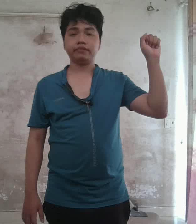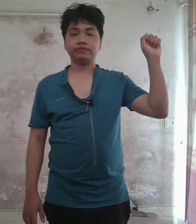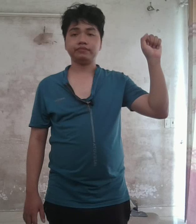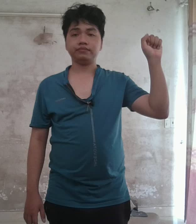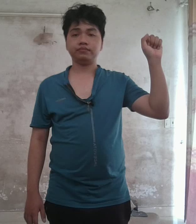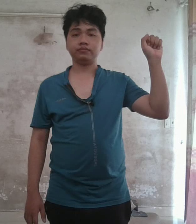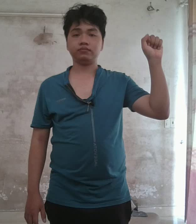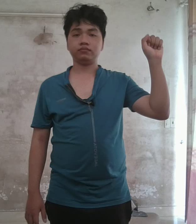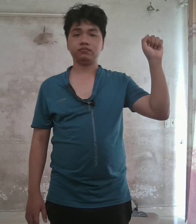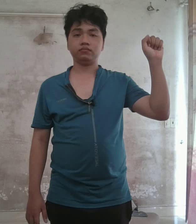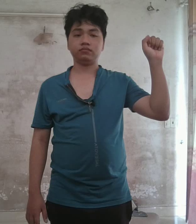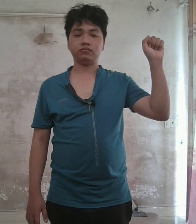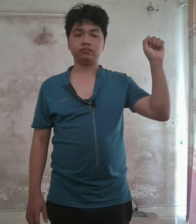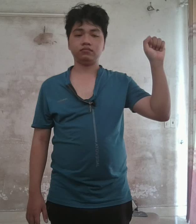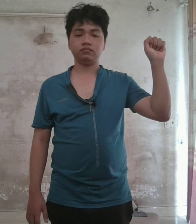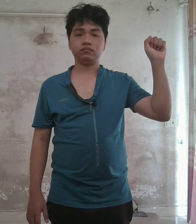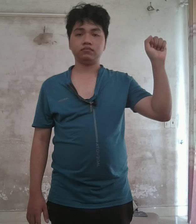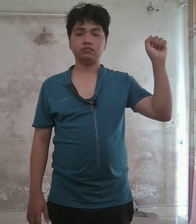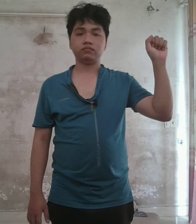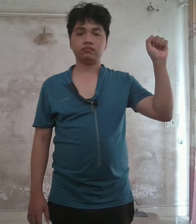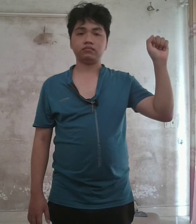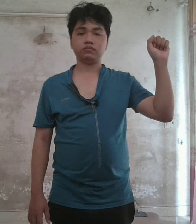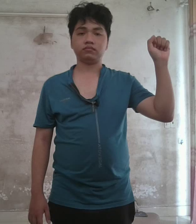a